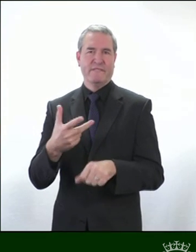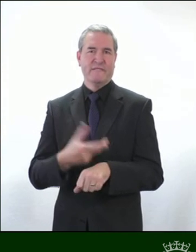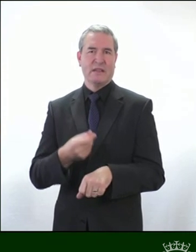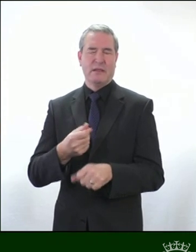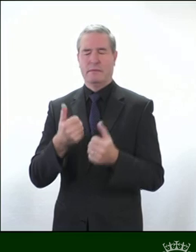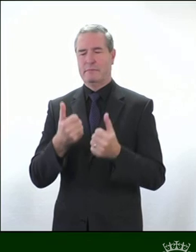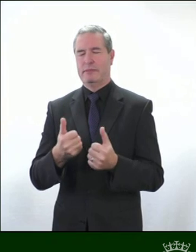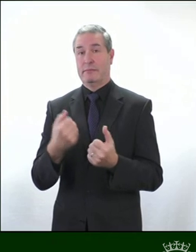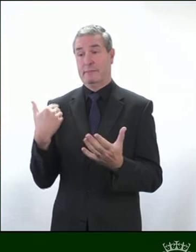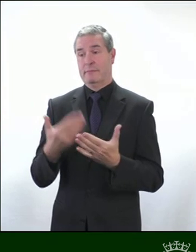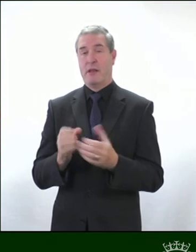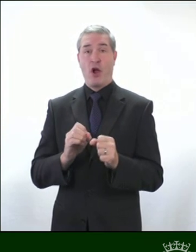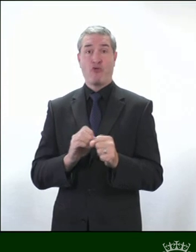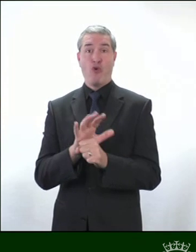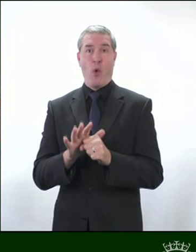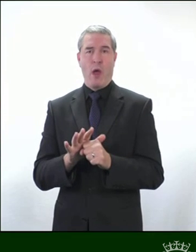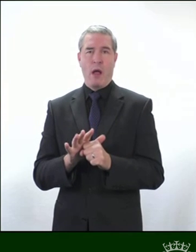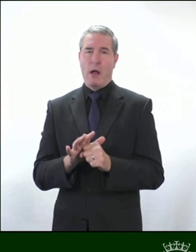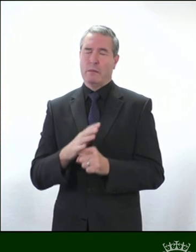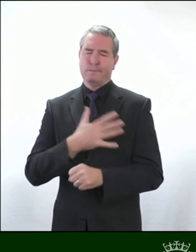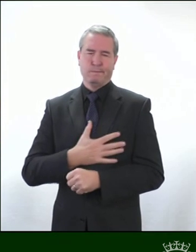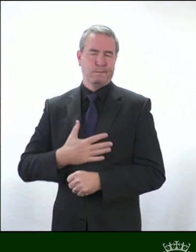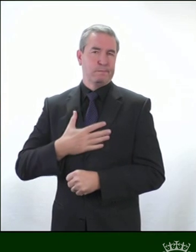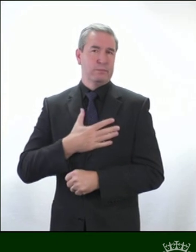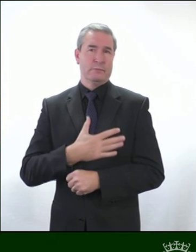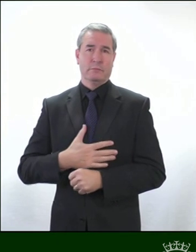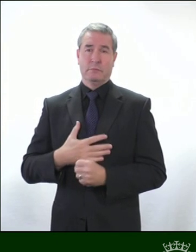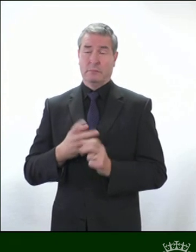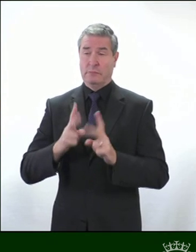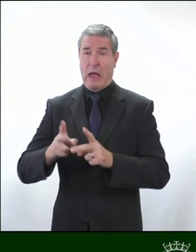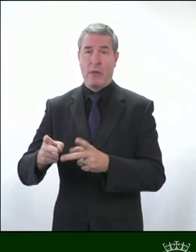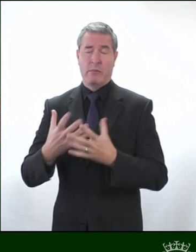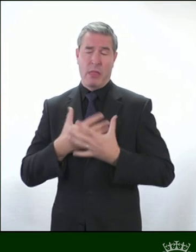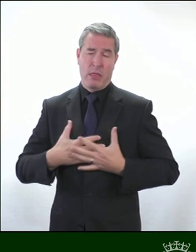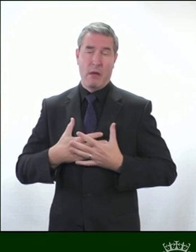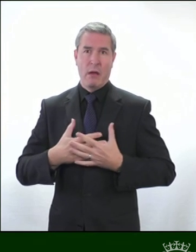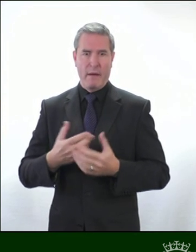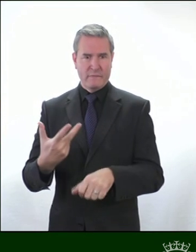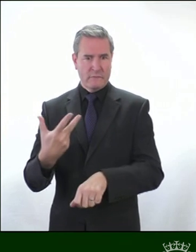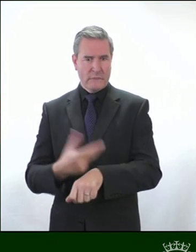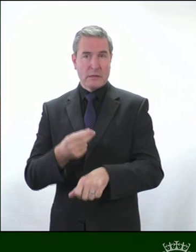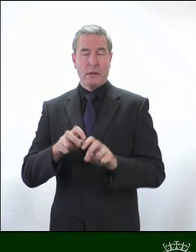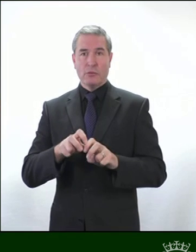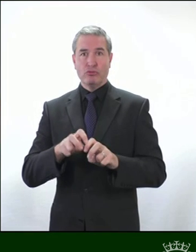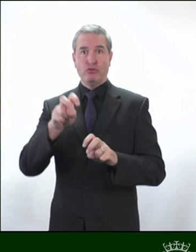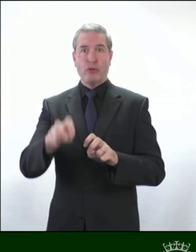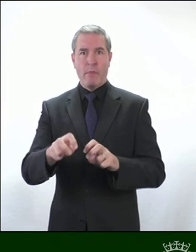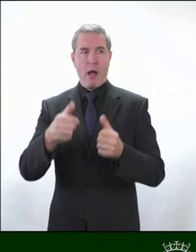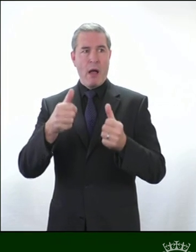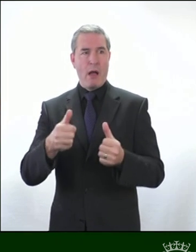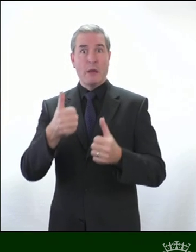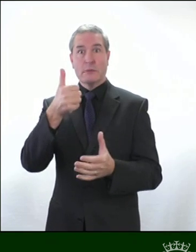This pandemic has caused so much grief and so much loss, but we are now a big step closer to the end of the tunnel.